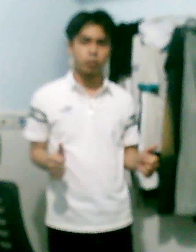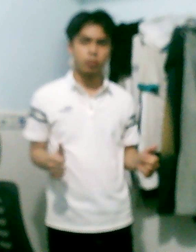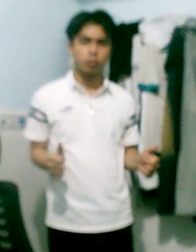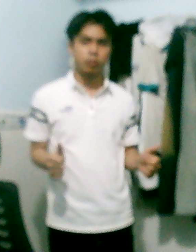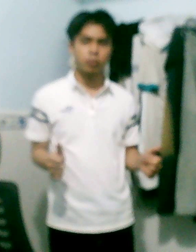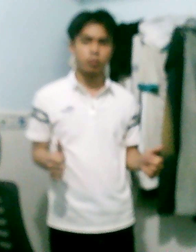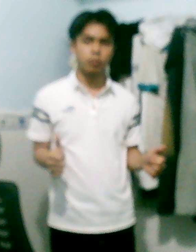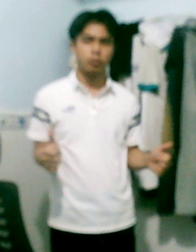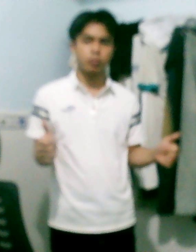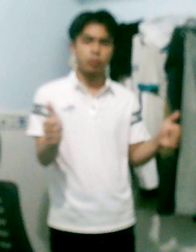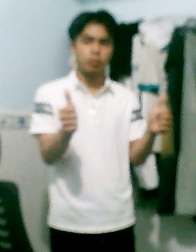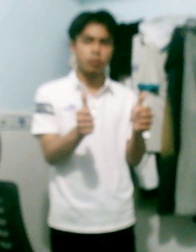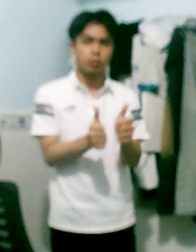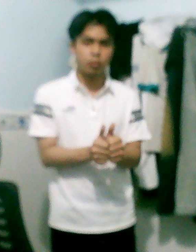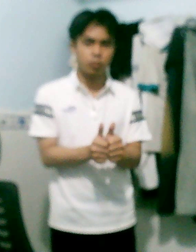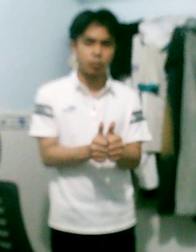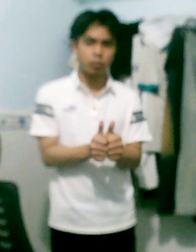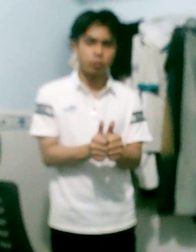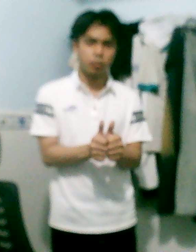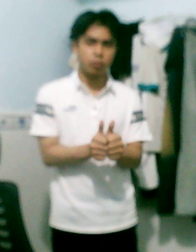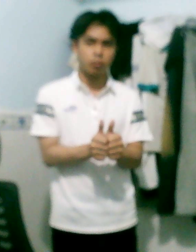voi